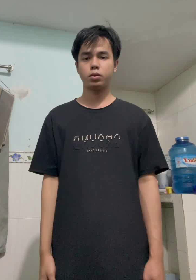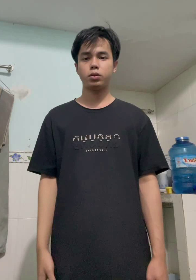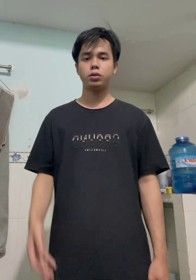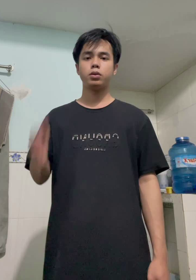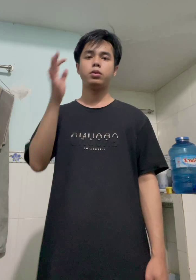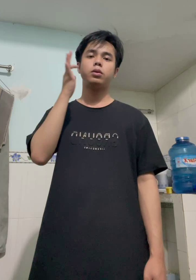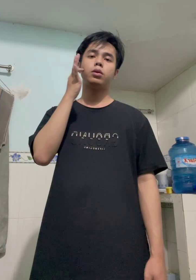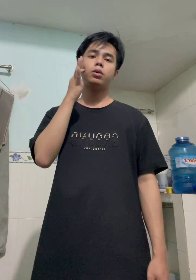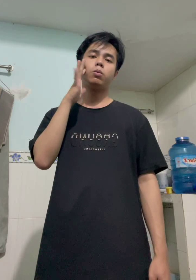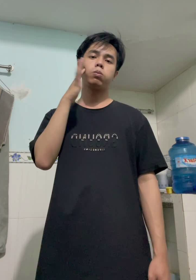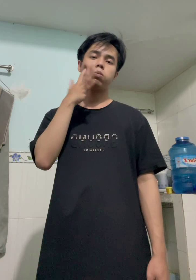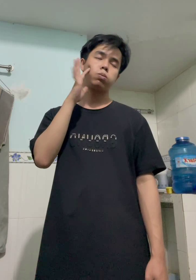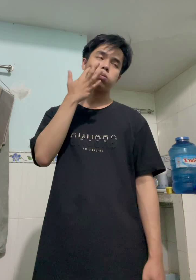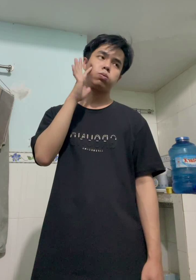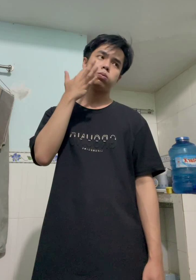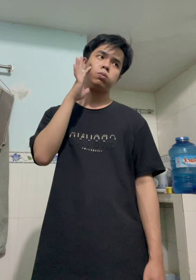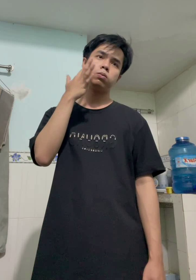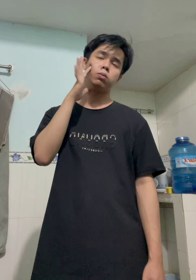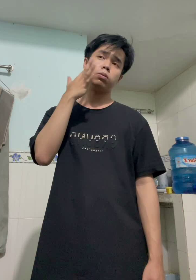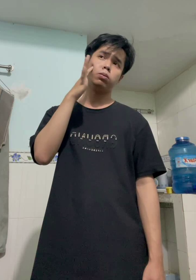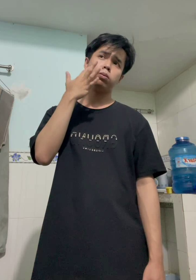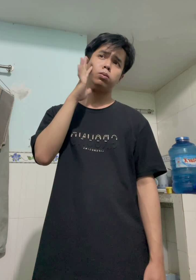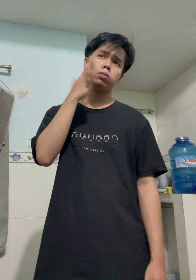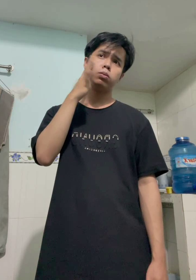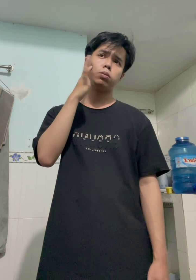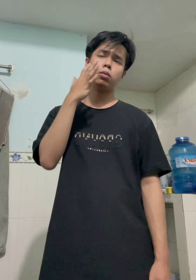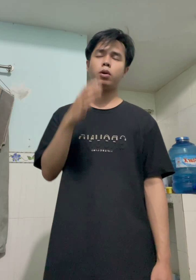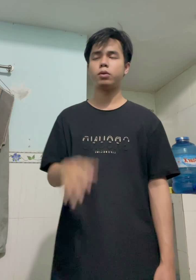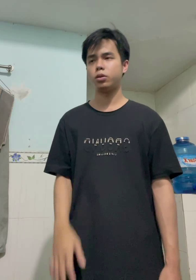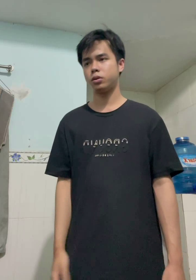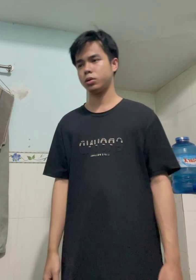kinh tom